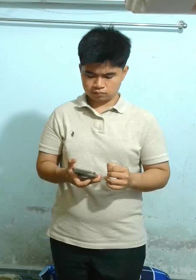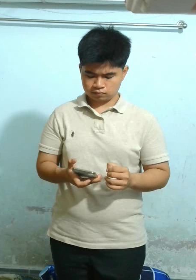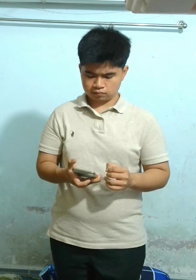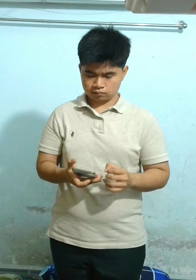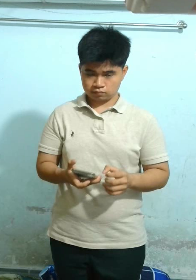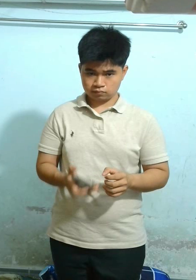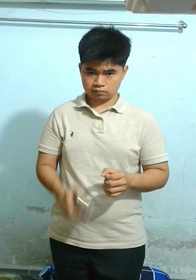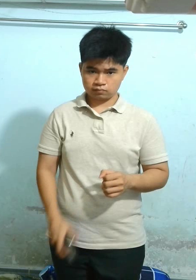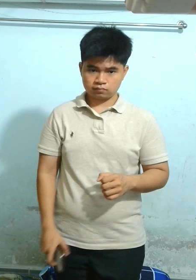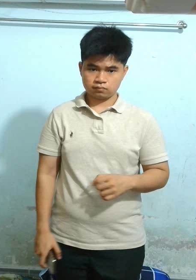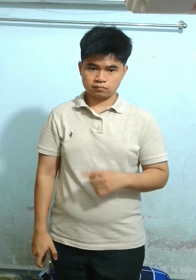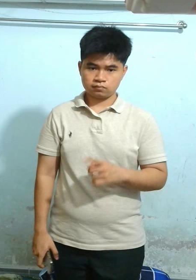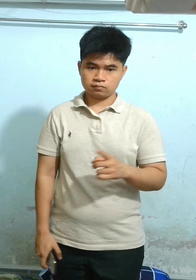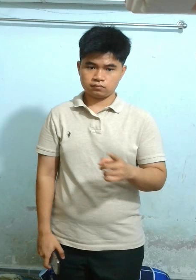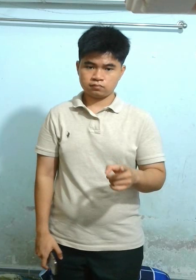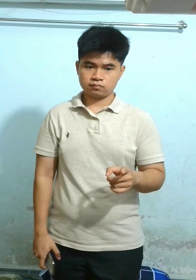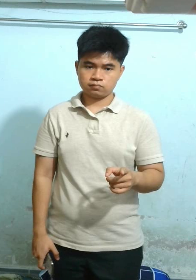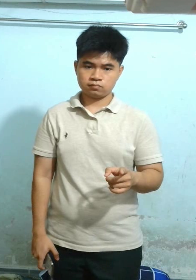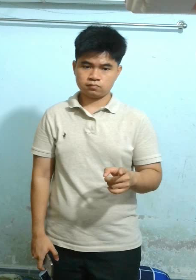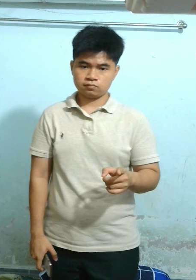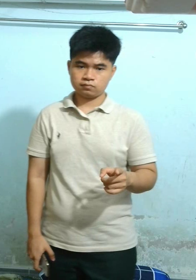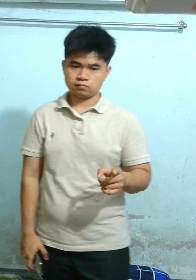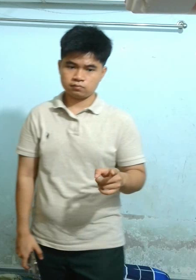ban